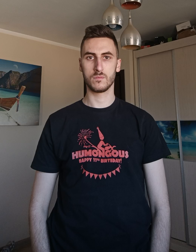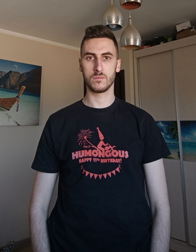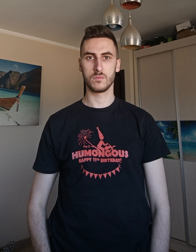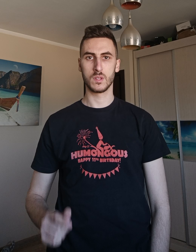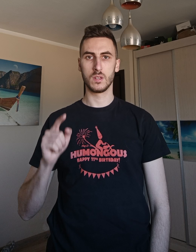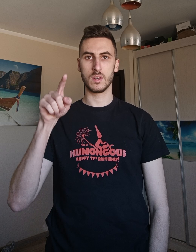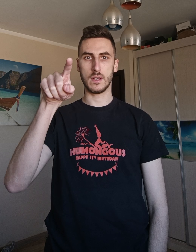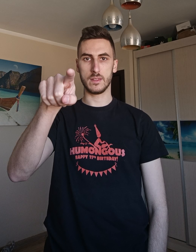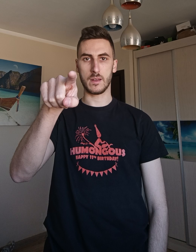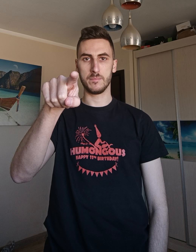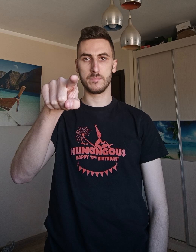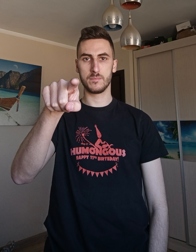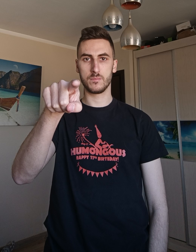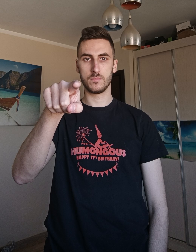אתה